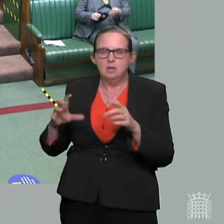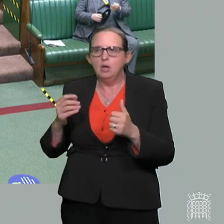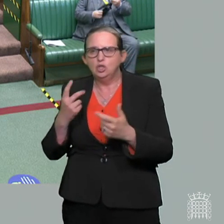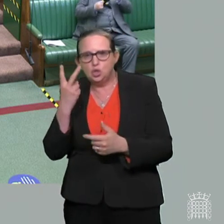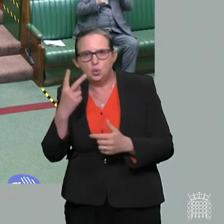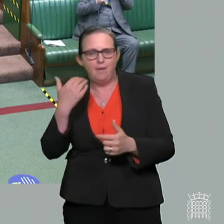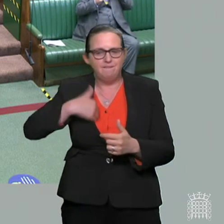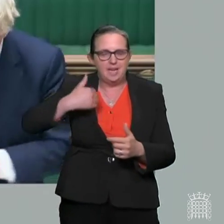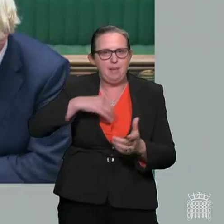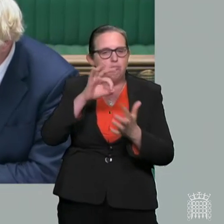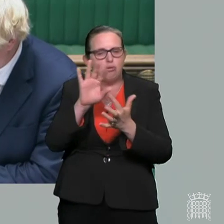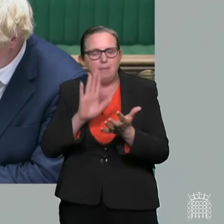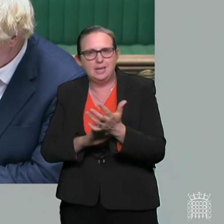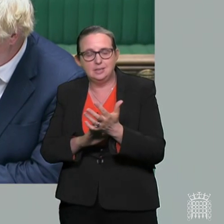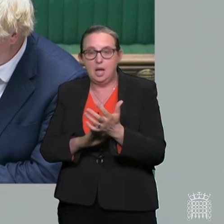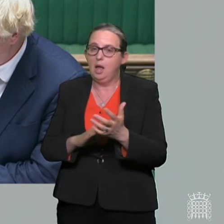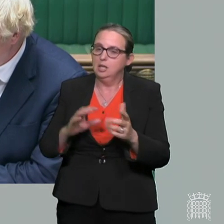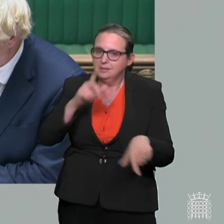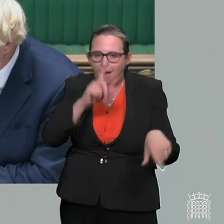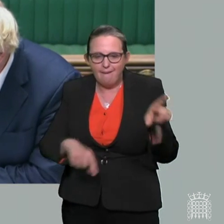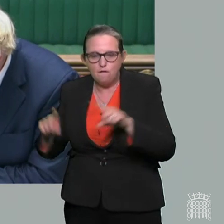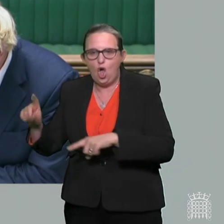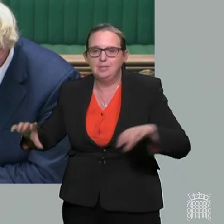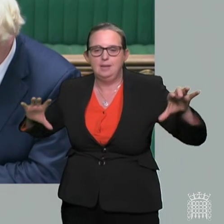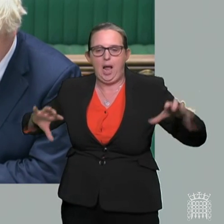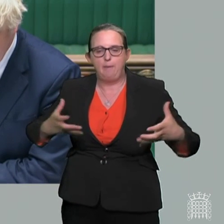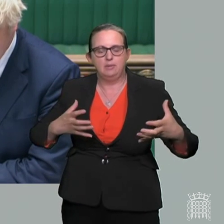It has the most diverse Cabinet in the history of this country.